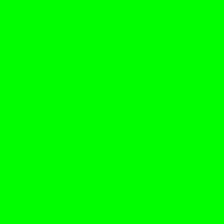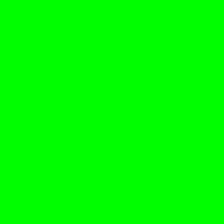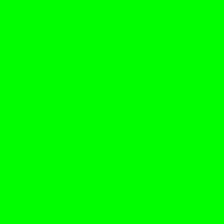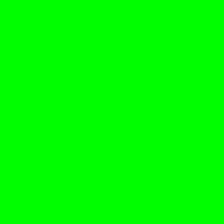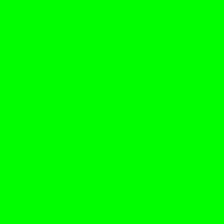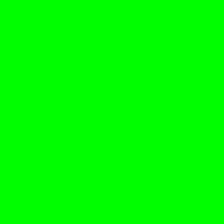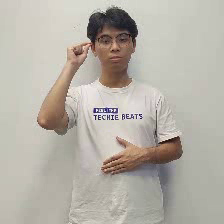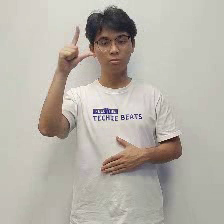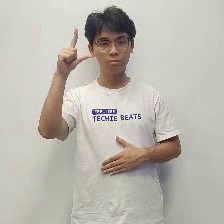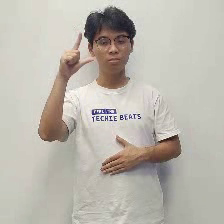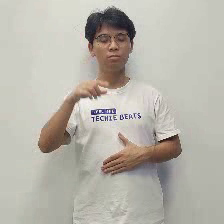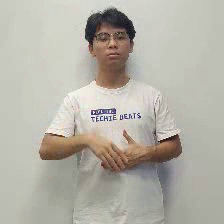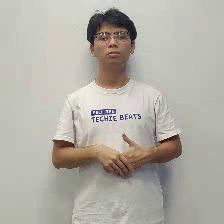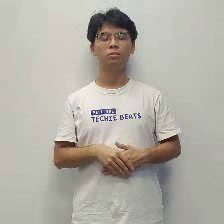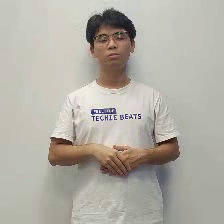Thức dậy